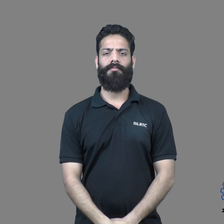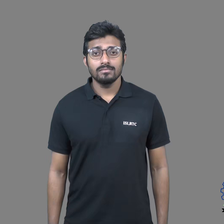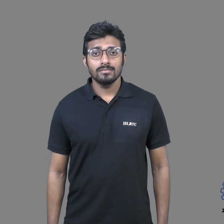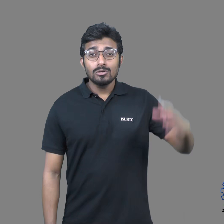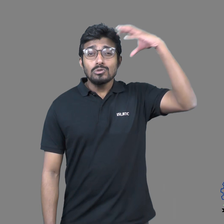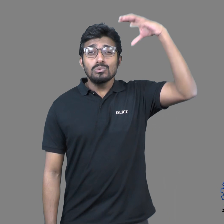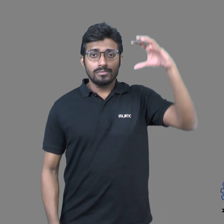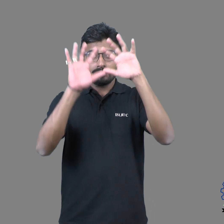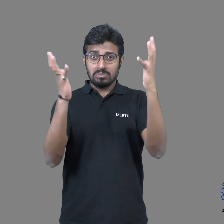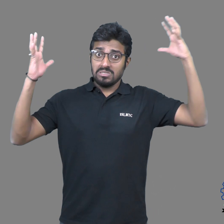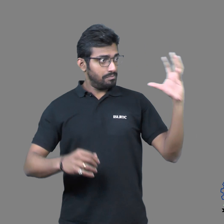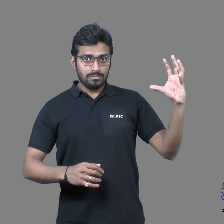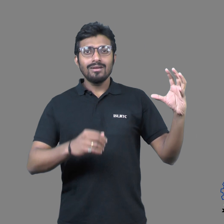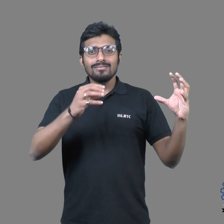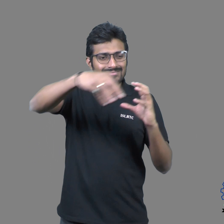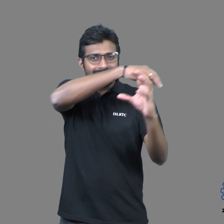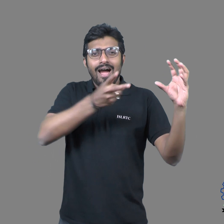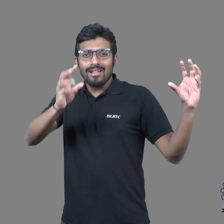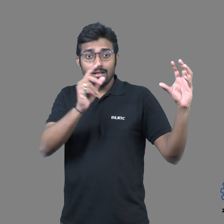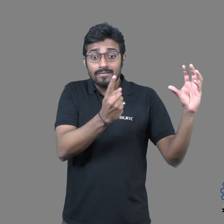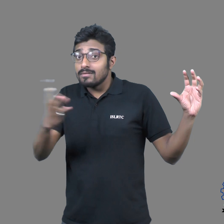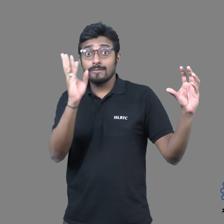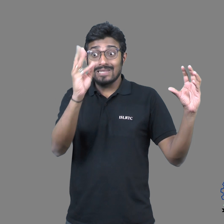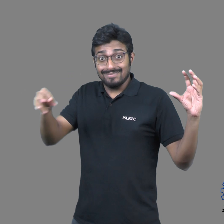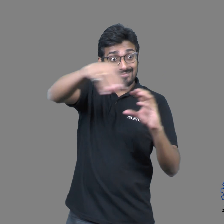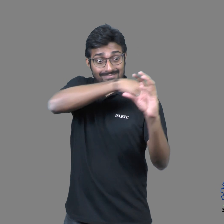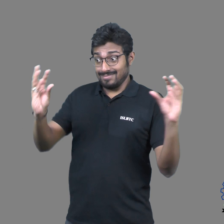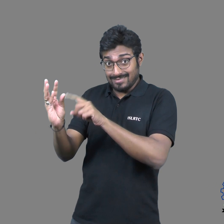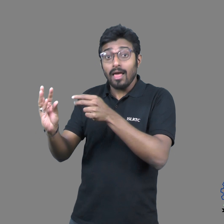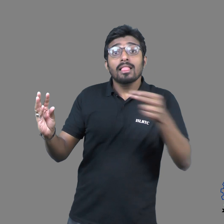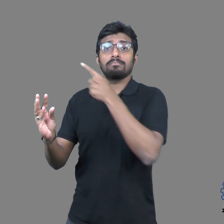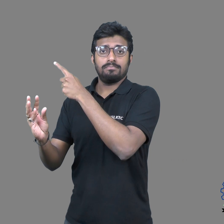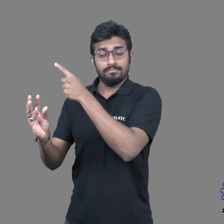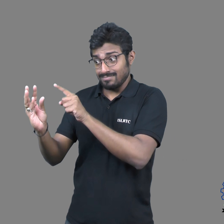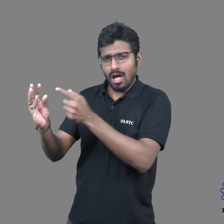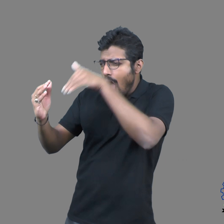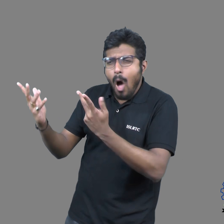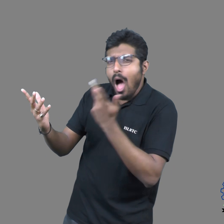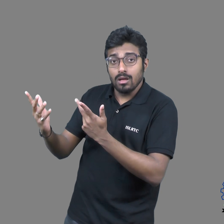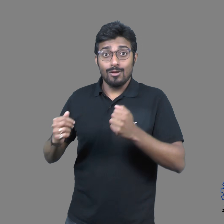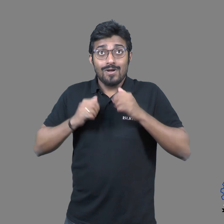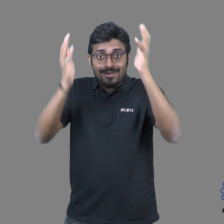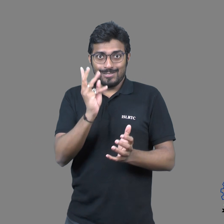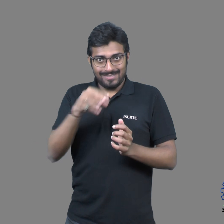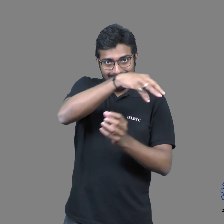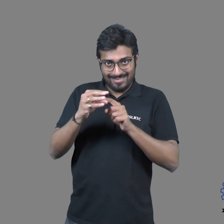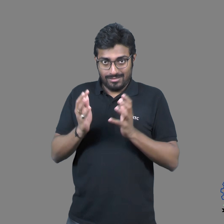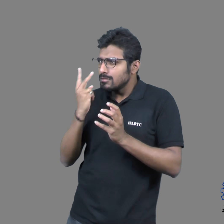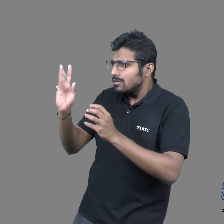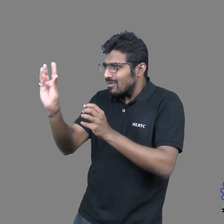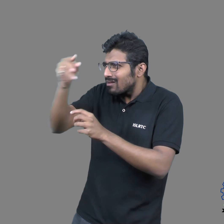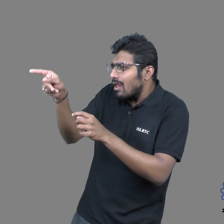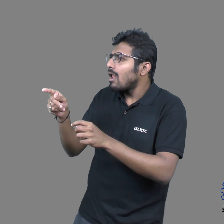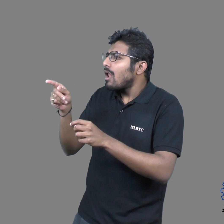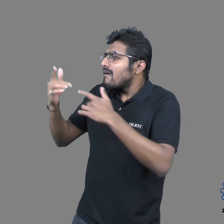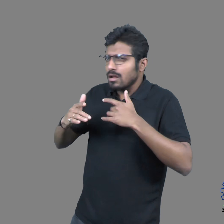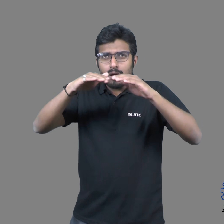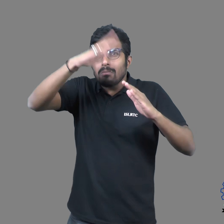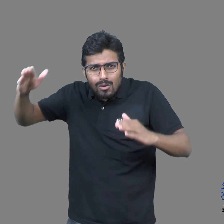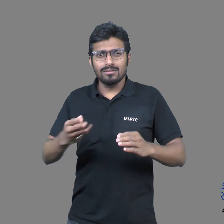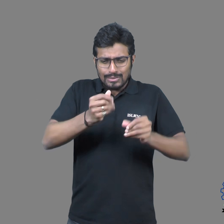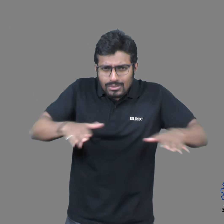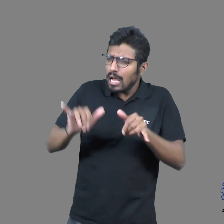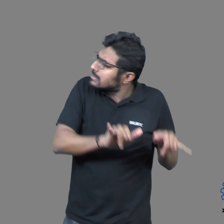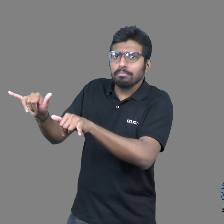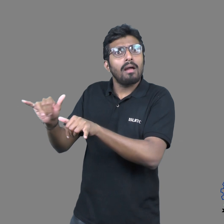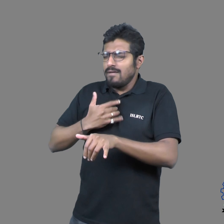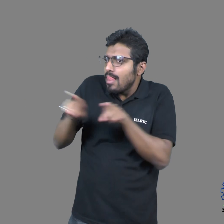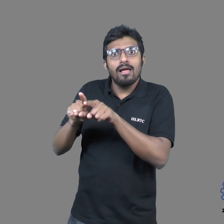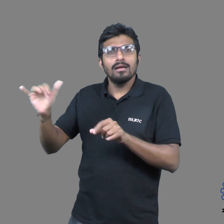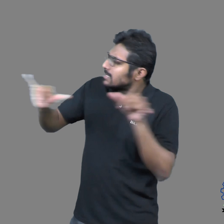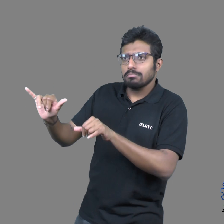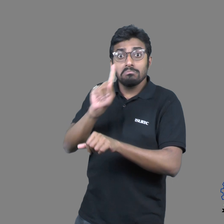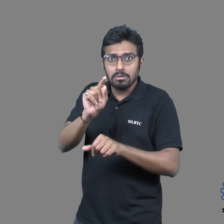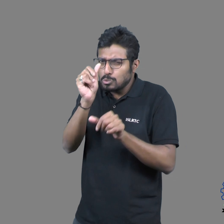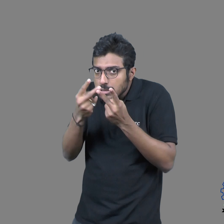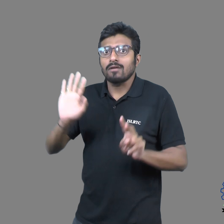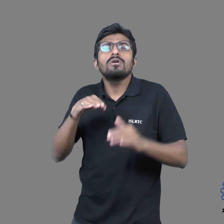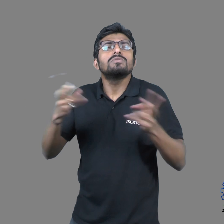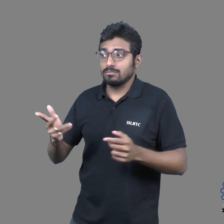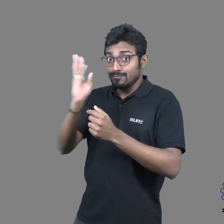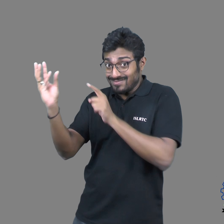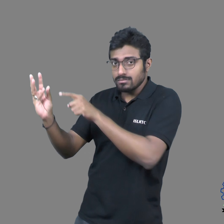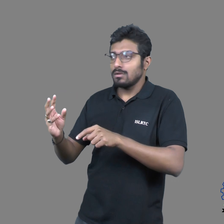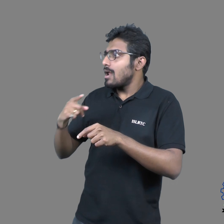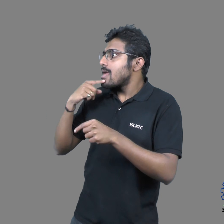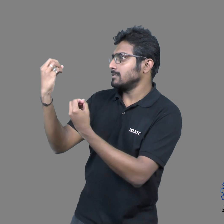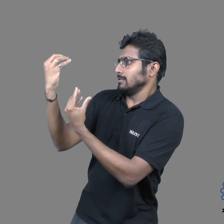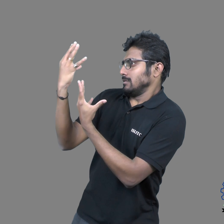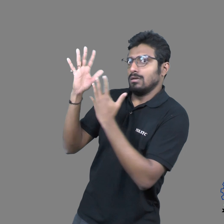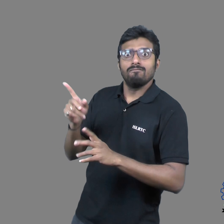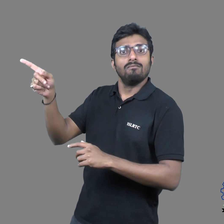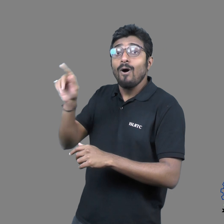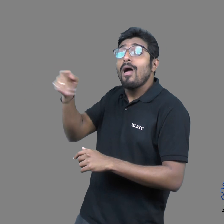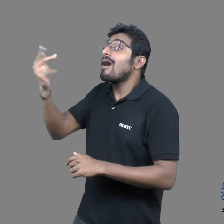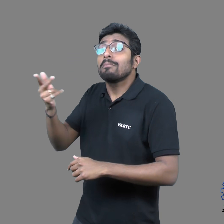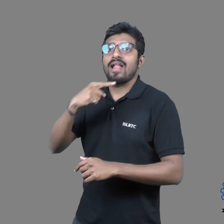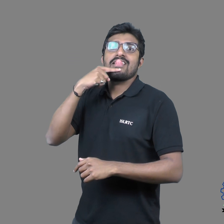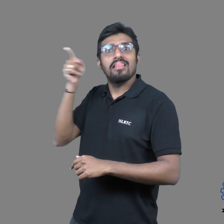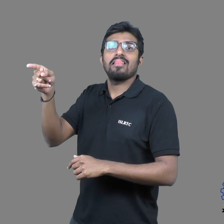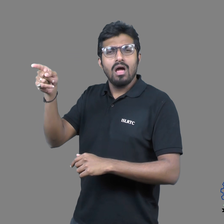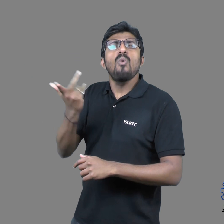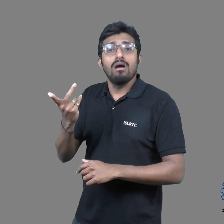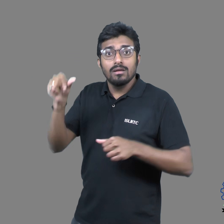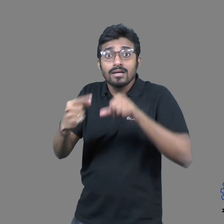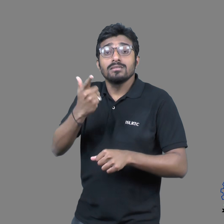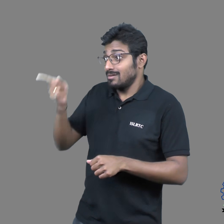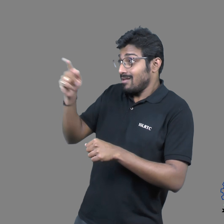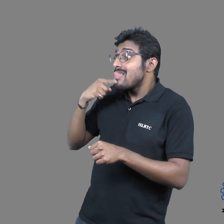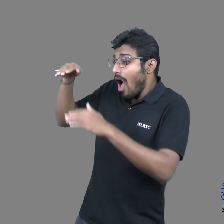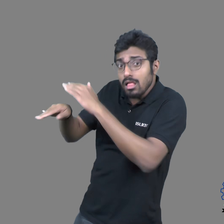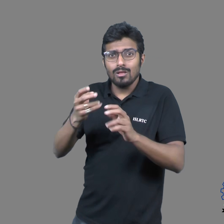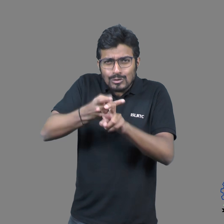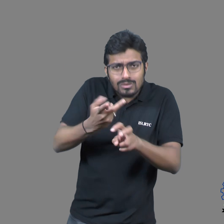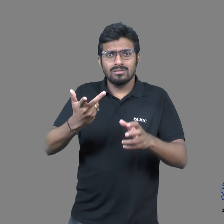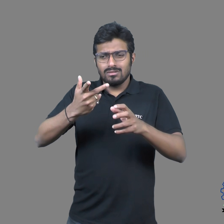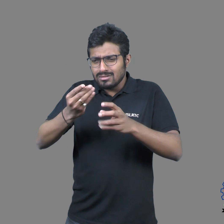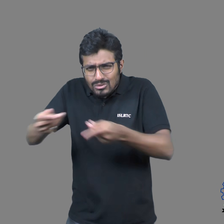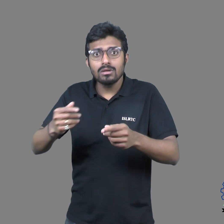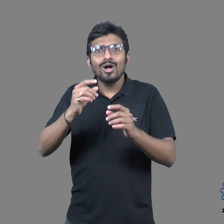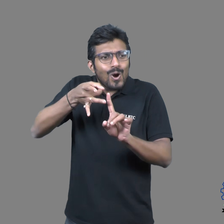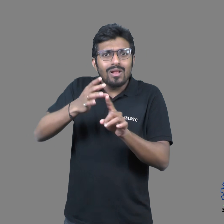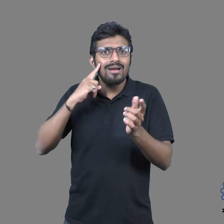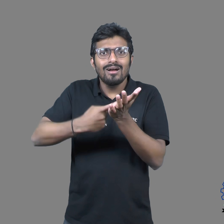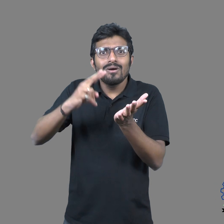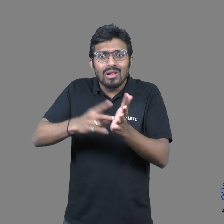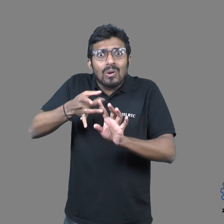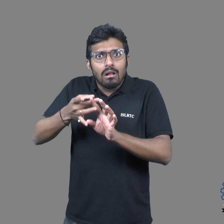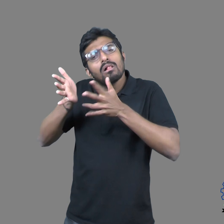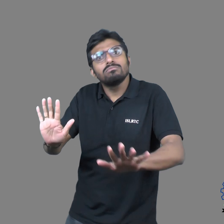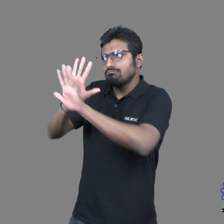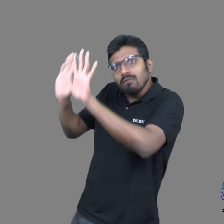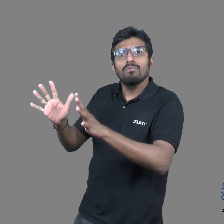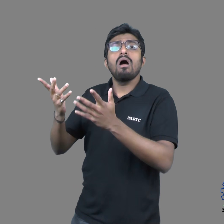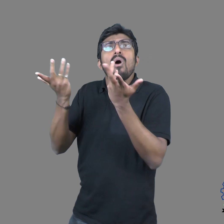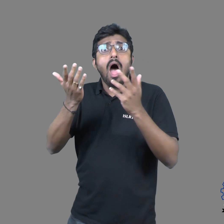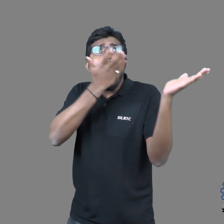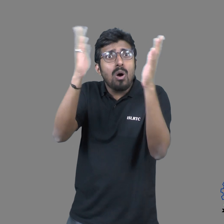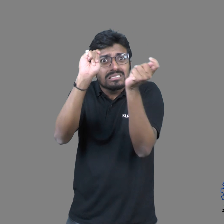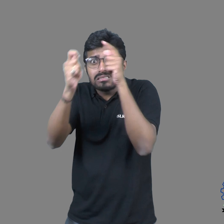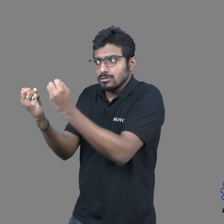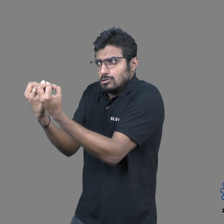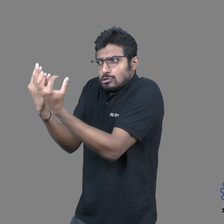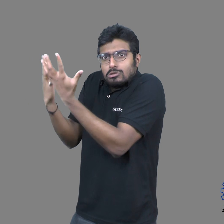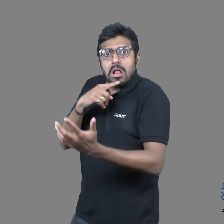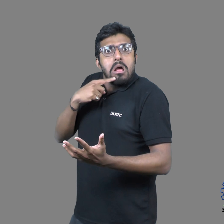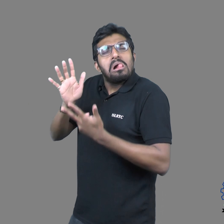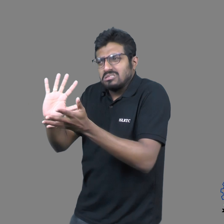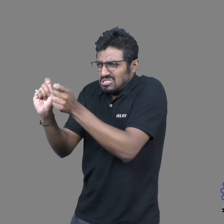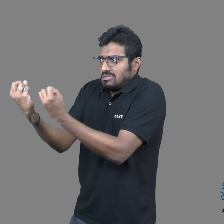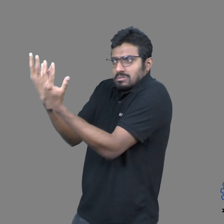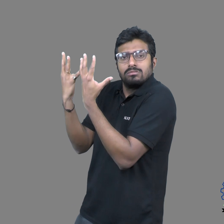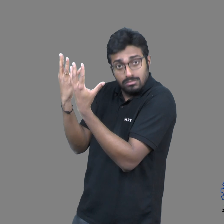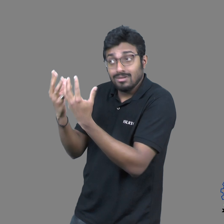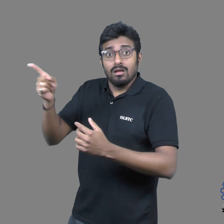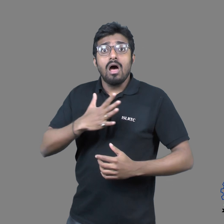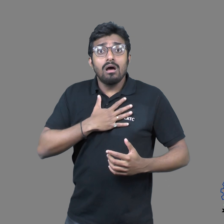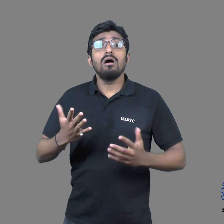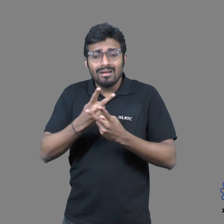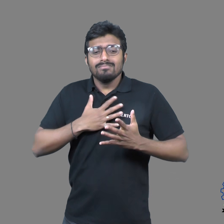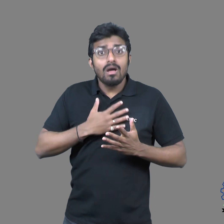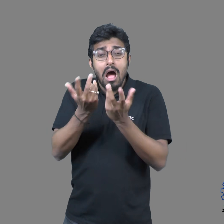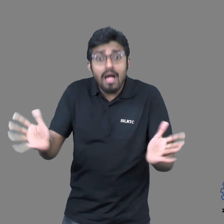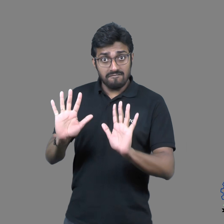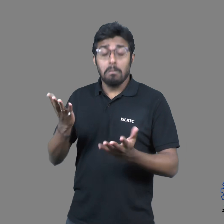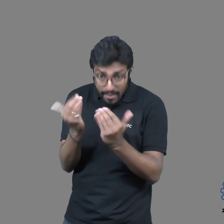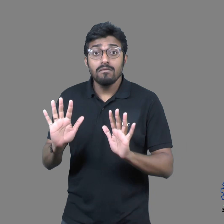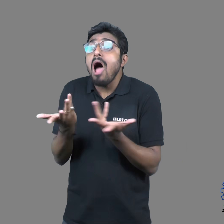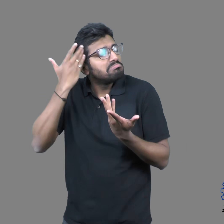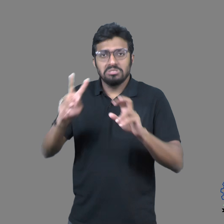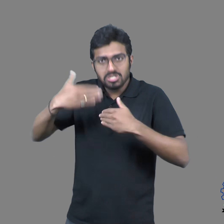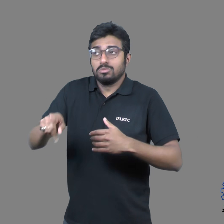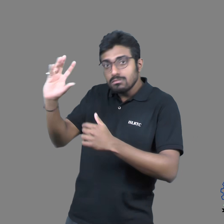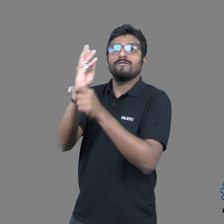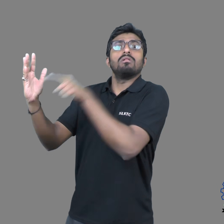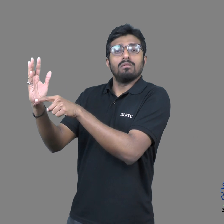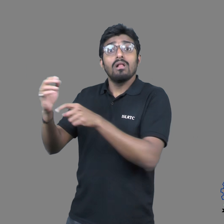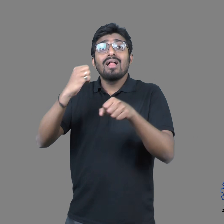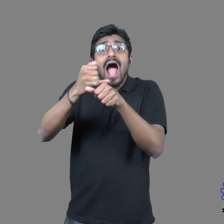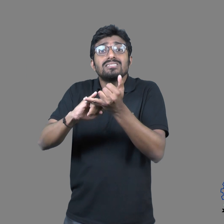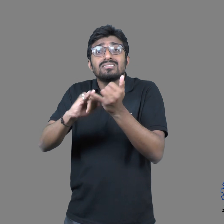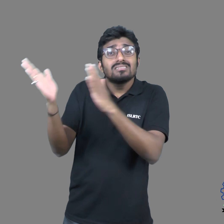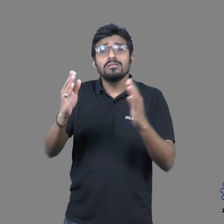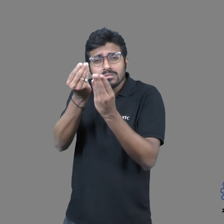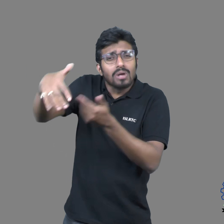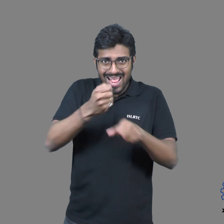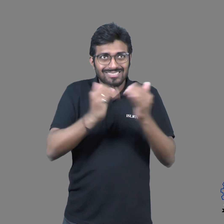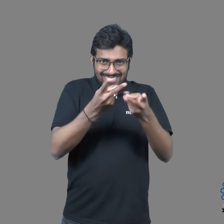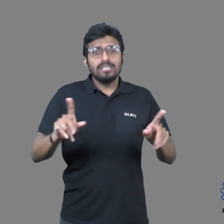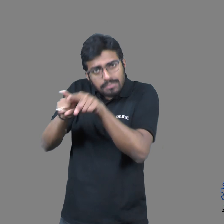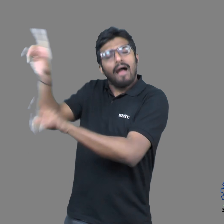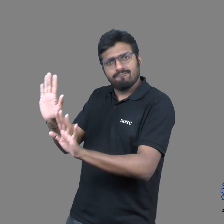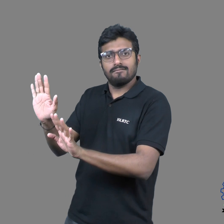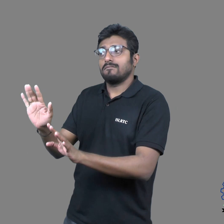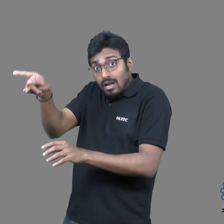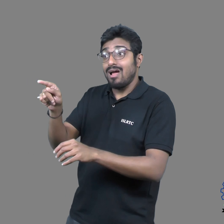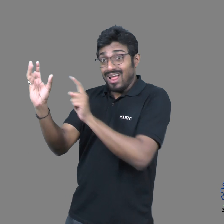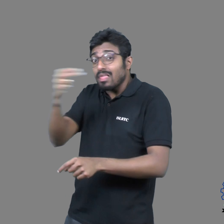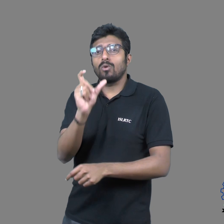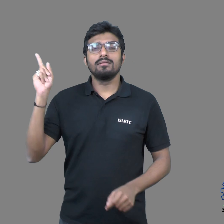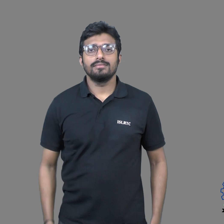Mars or Red Planet